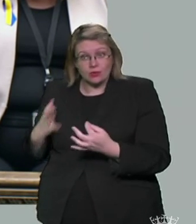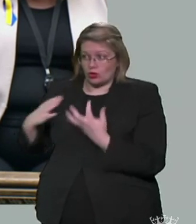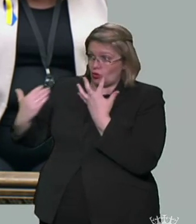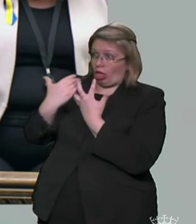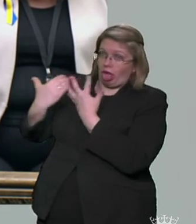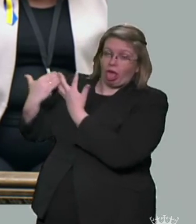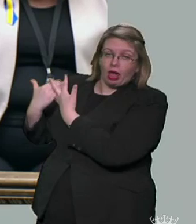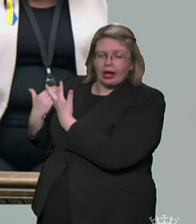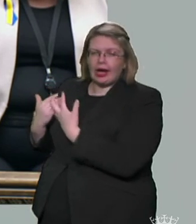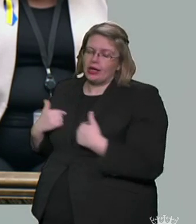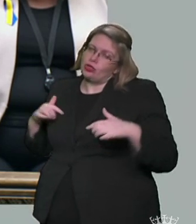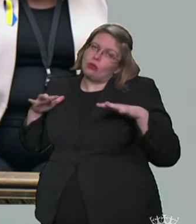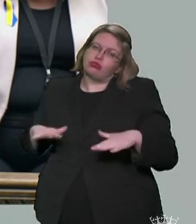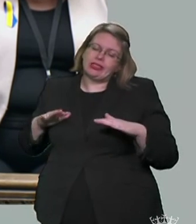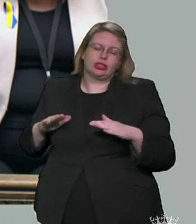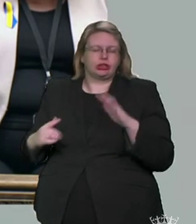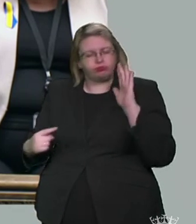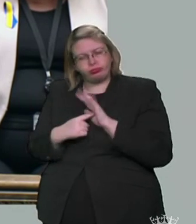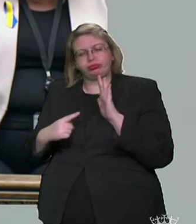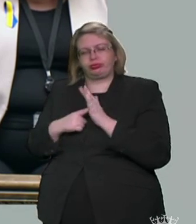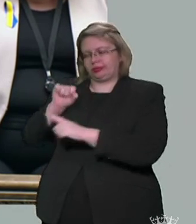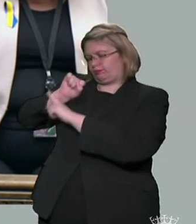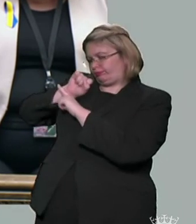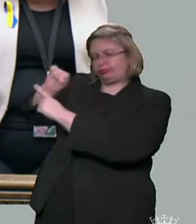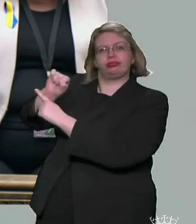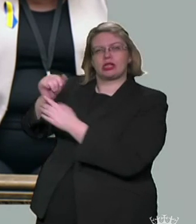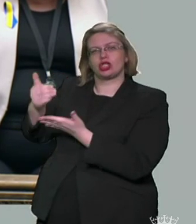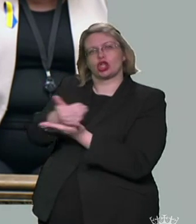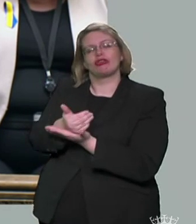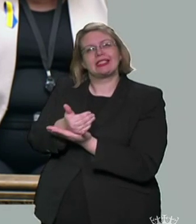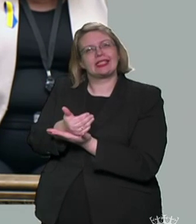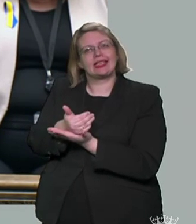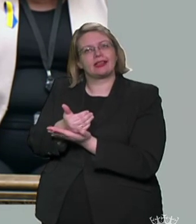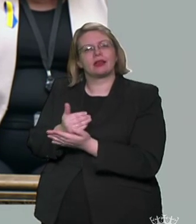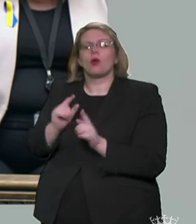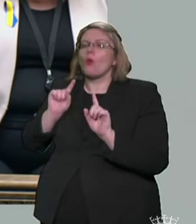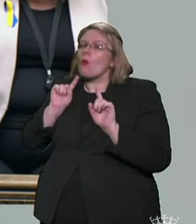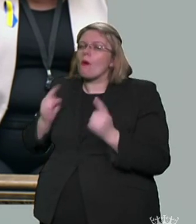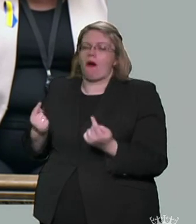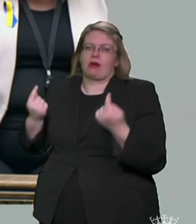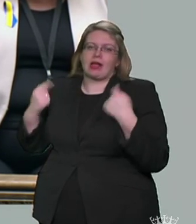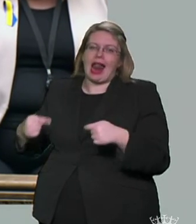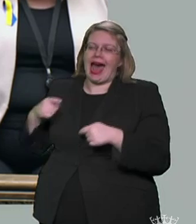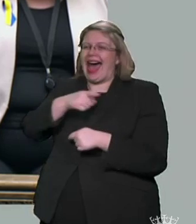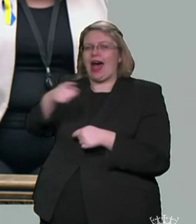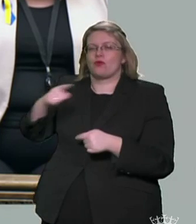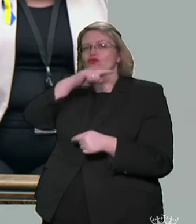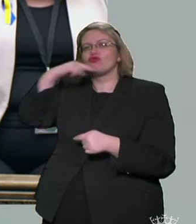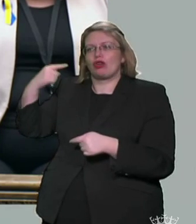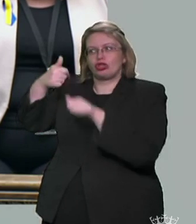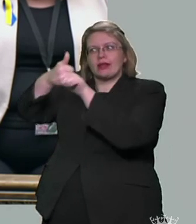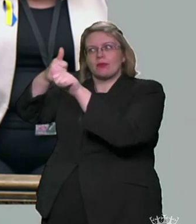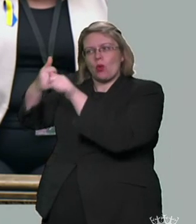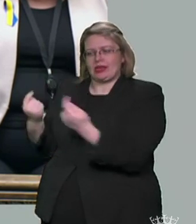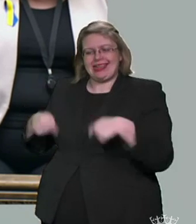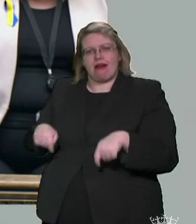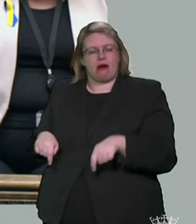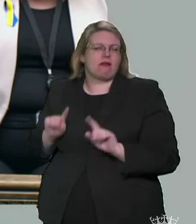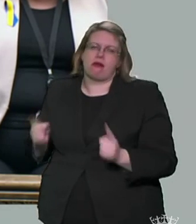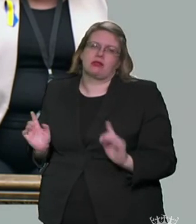Our national security is of the greatest importance, and Britain cannot become home to those who prop up Putin and his war.